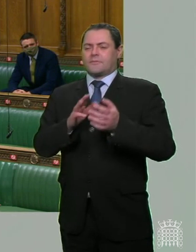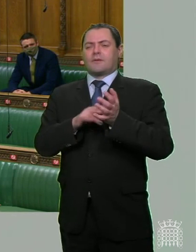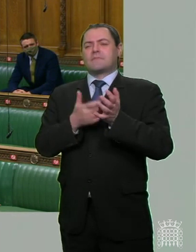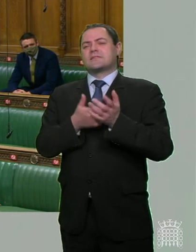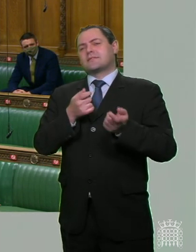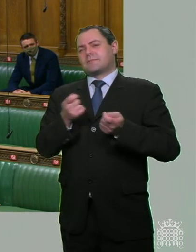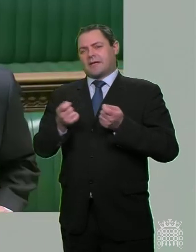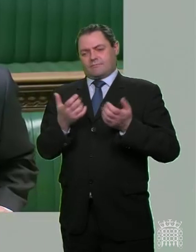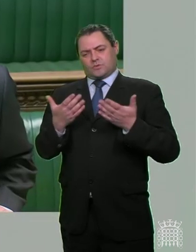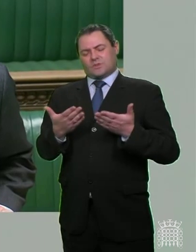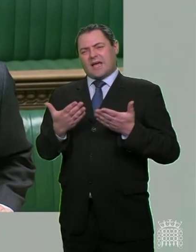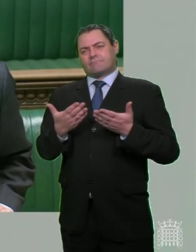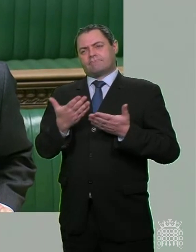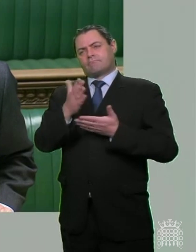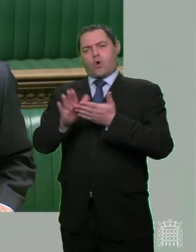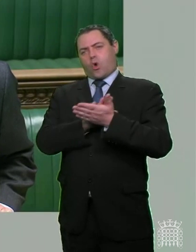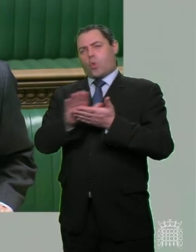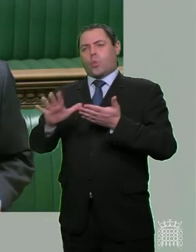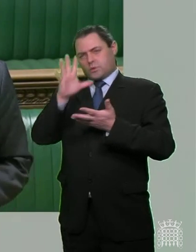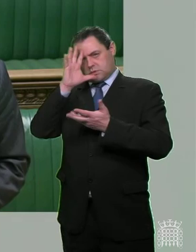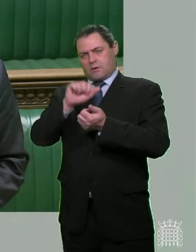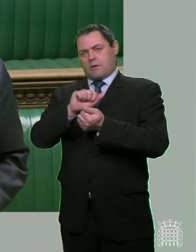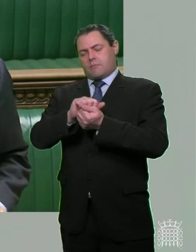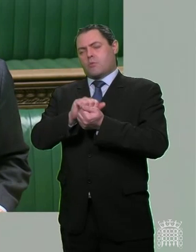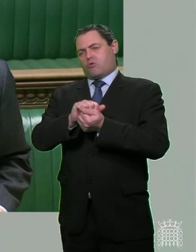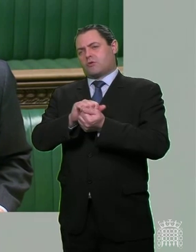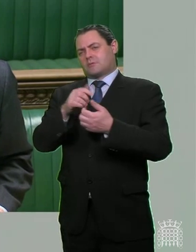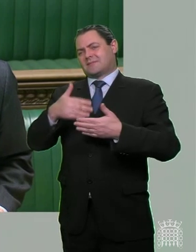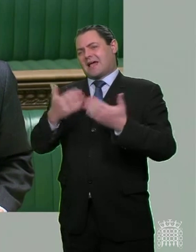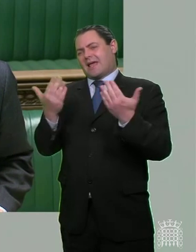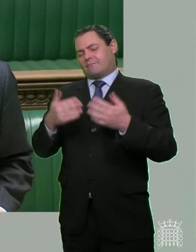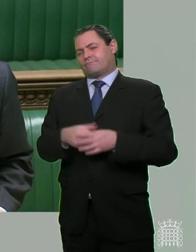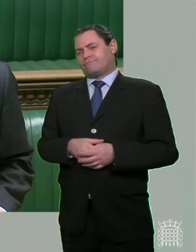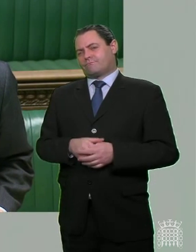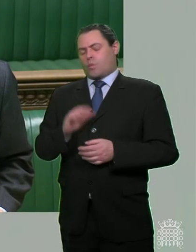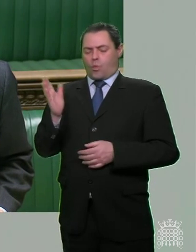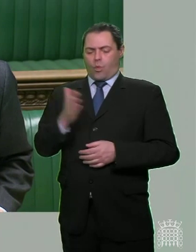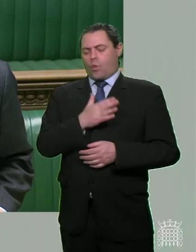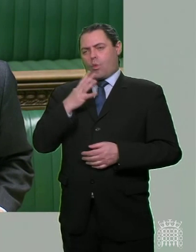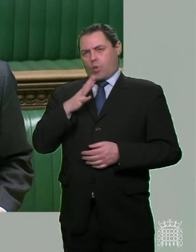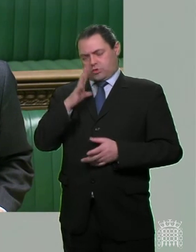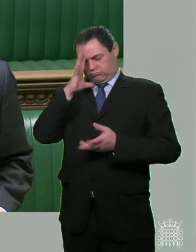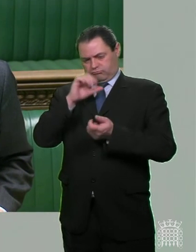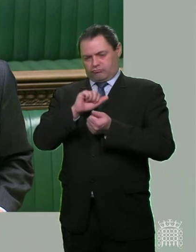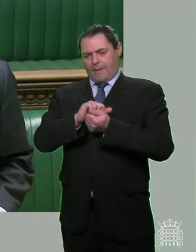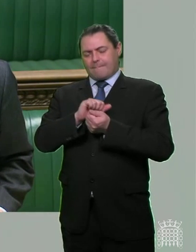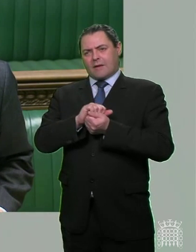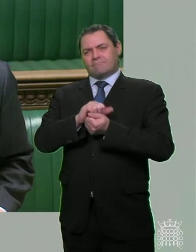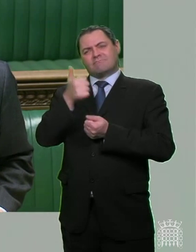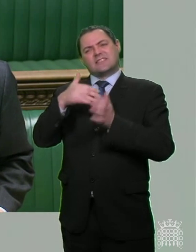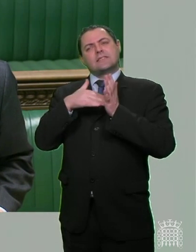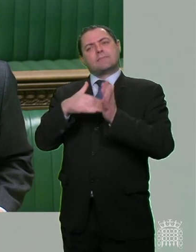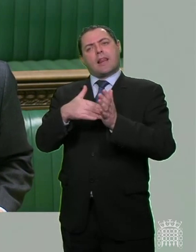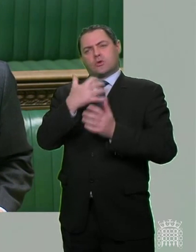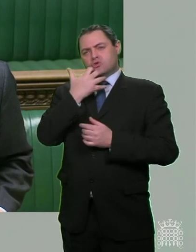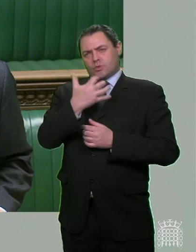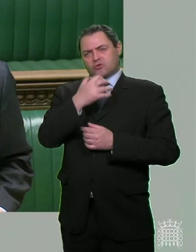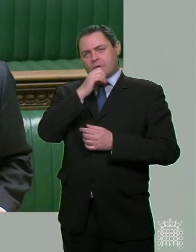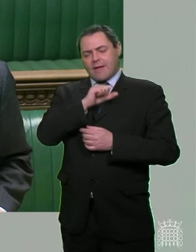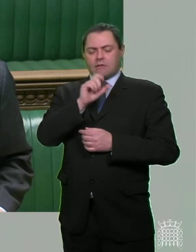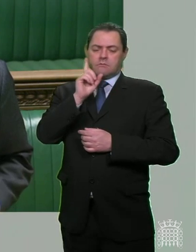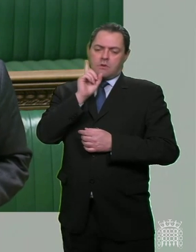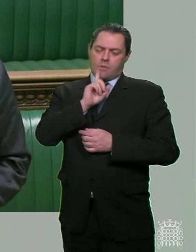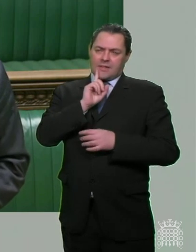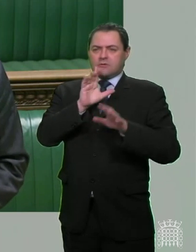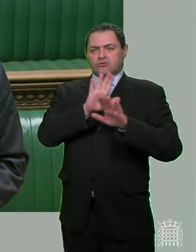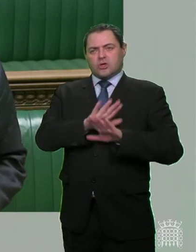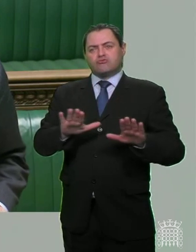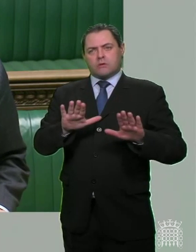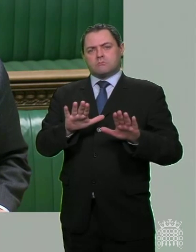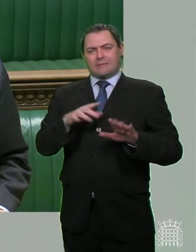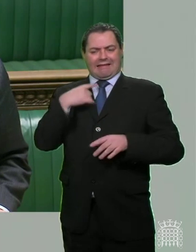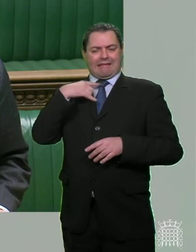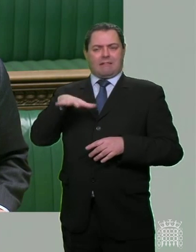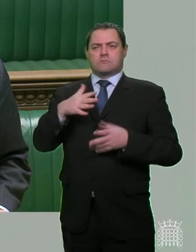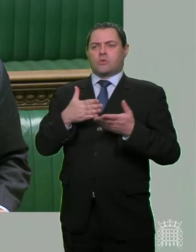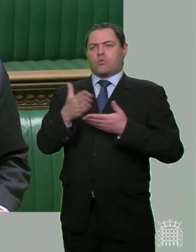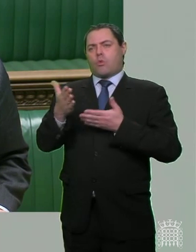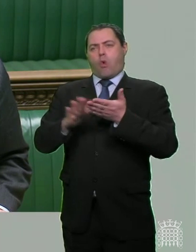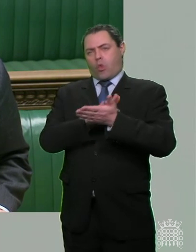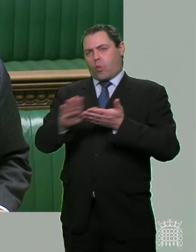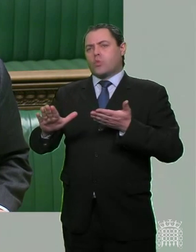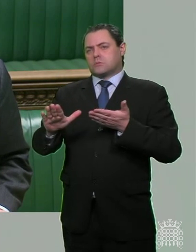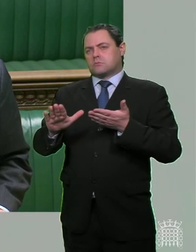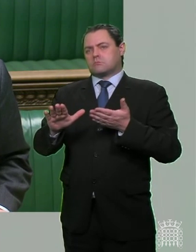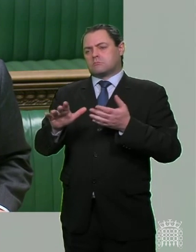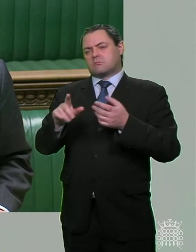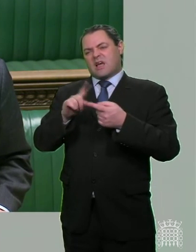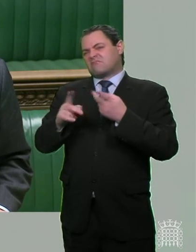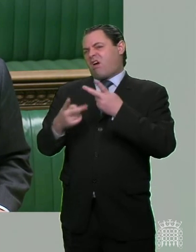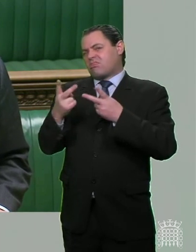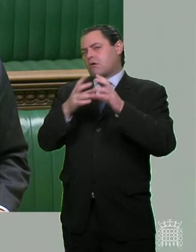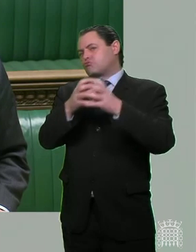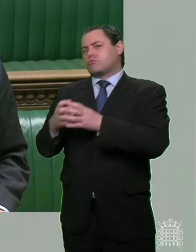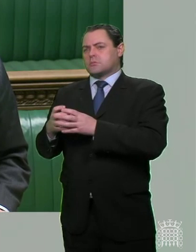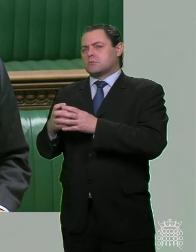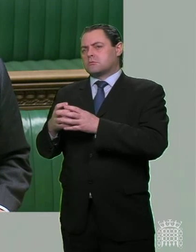Today, on Holocaust Memorial Day, I know that the whole House will want to join me in solemnly remembering the 6 million Jewish men, women and children murdered during the holocaust, and all other victims of Nazi persecution.